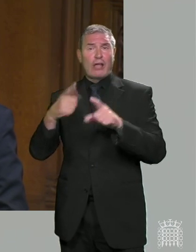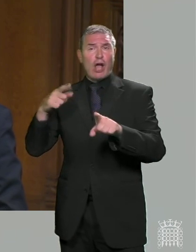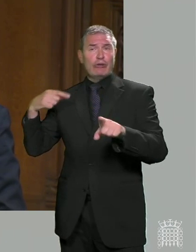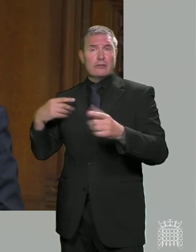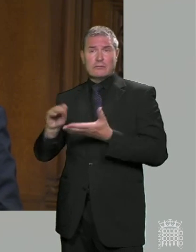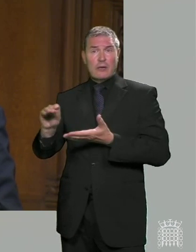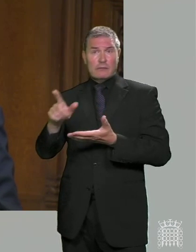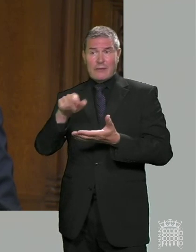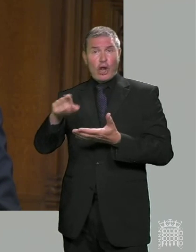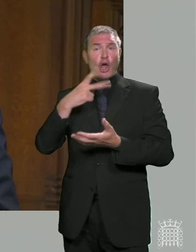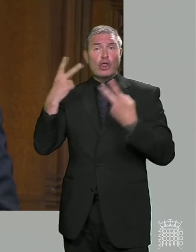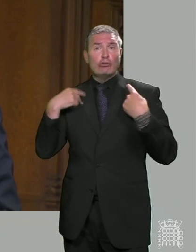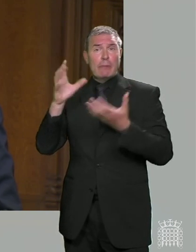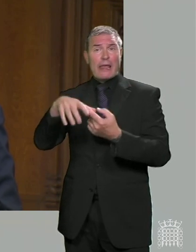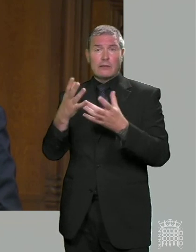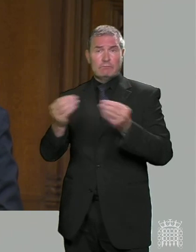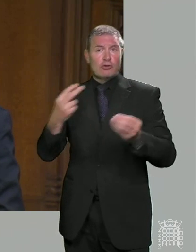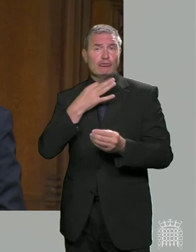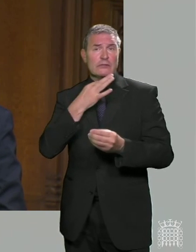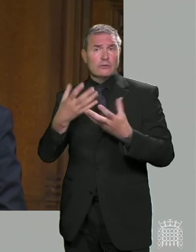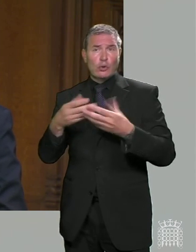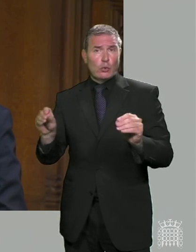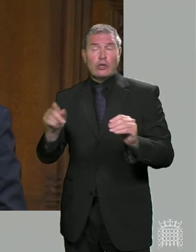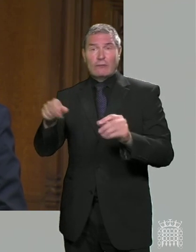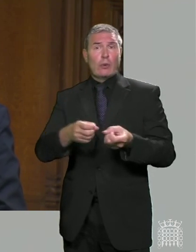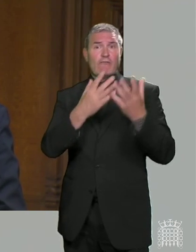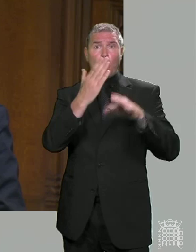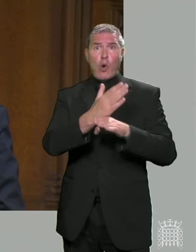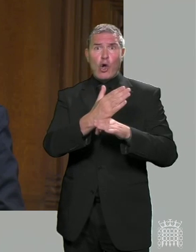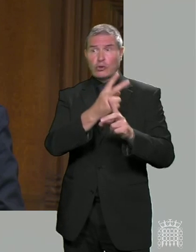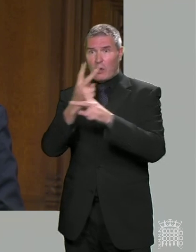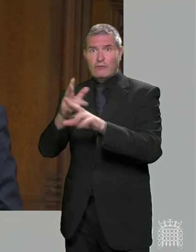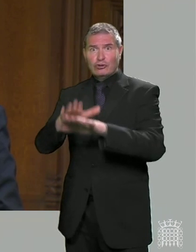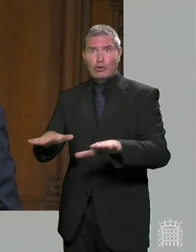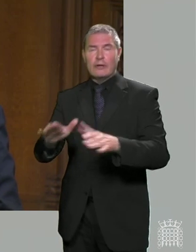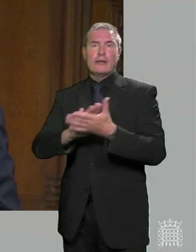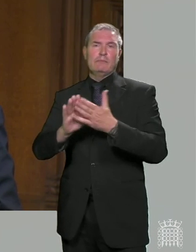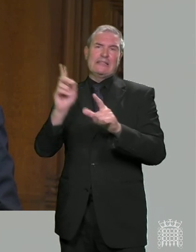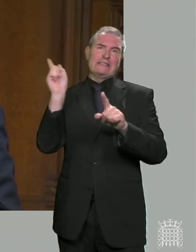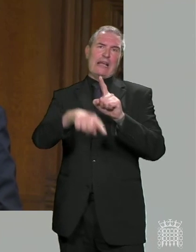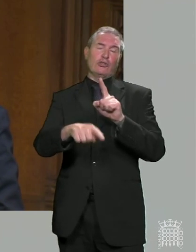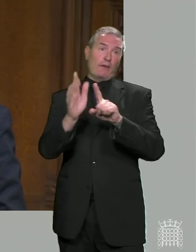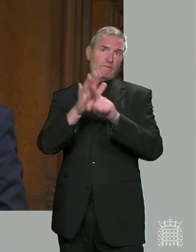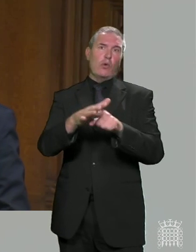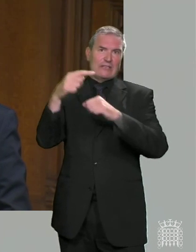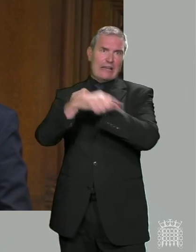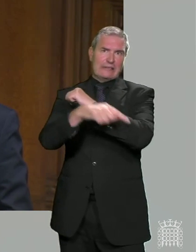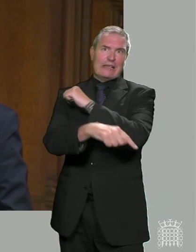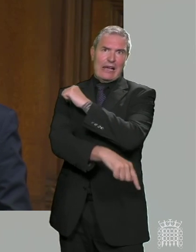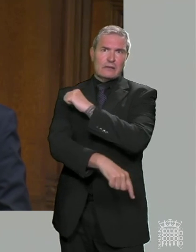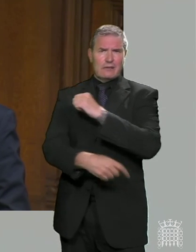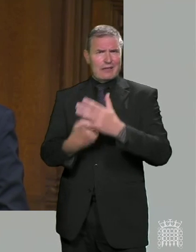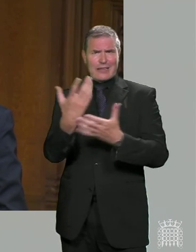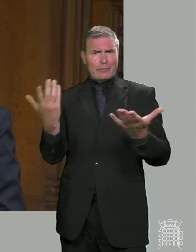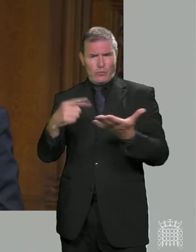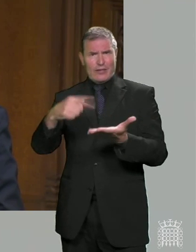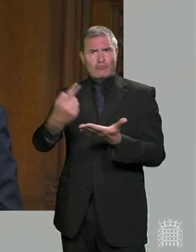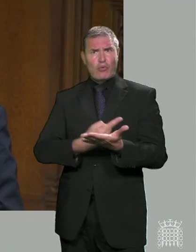She is therefore at risk of losing the kids’ nursery places, as a result of which she would have to give up work and would therefore be at risk of sanction and forced further into debt and poverty.